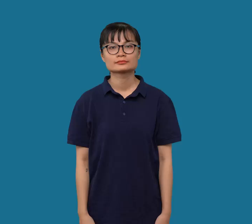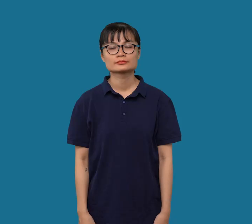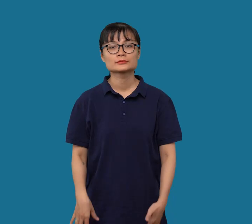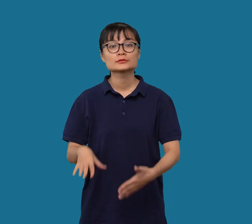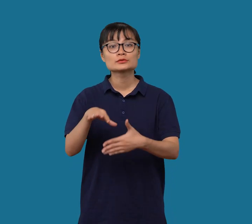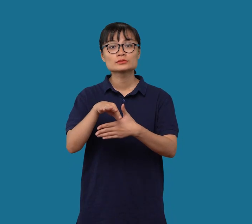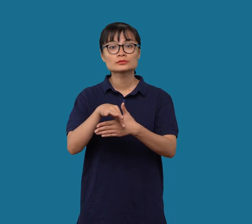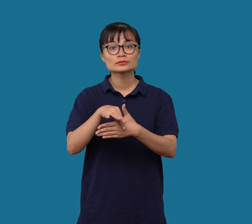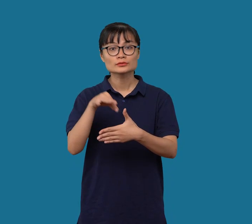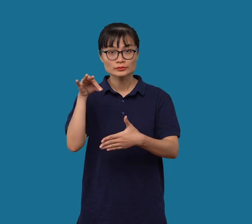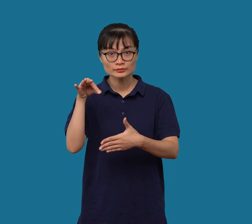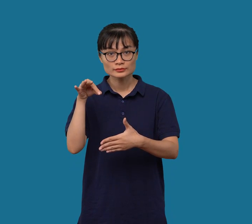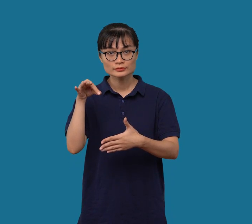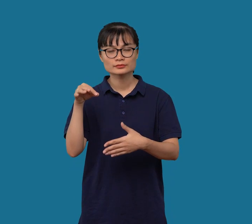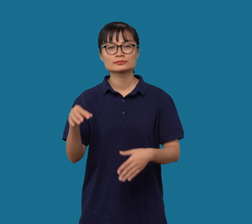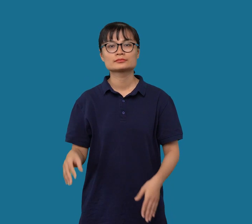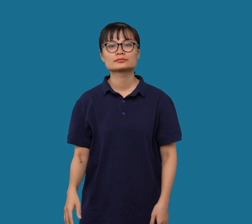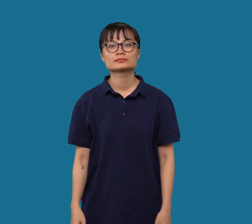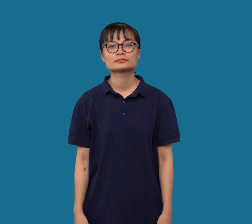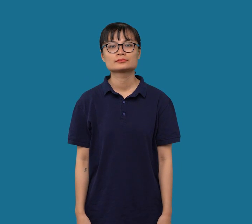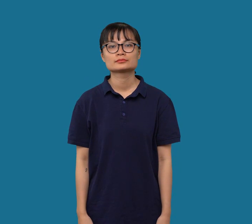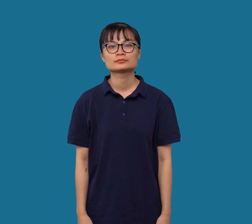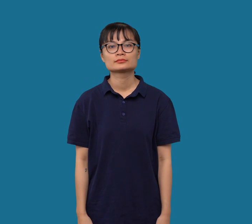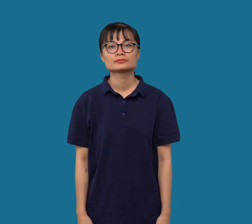tuần